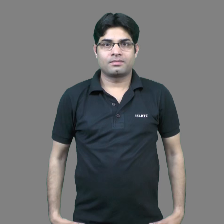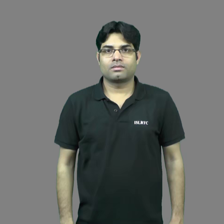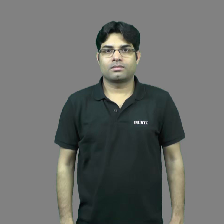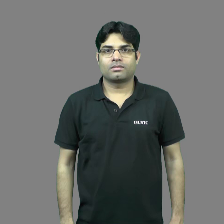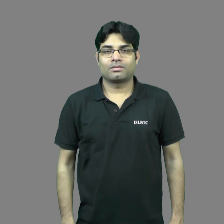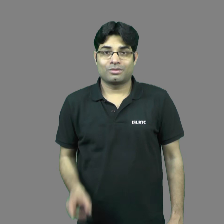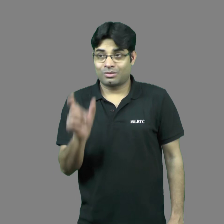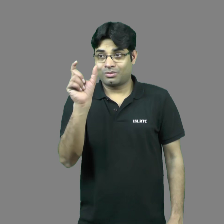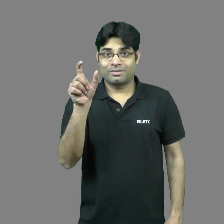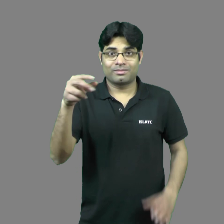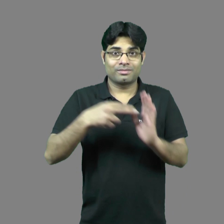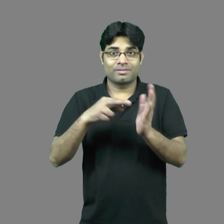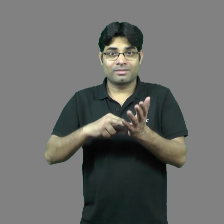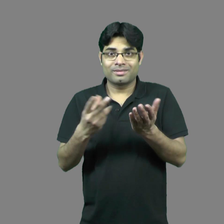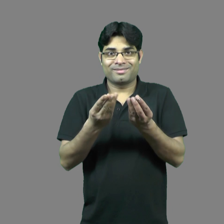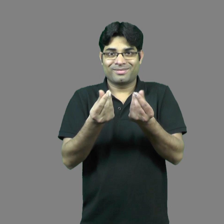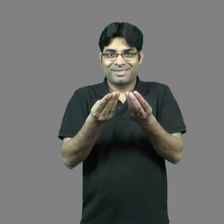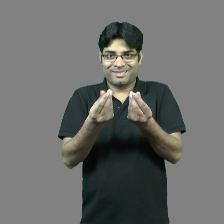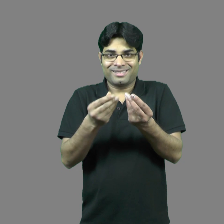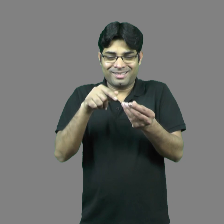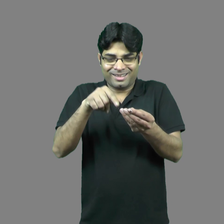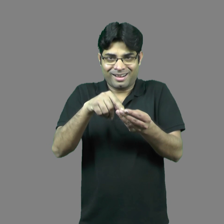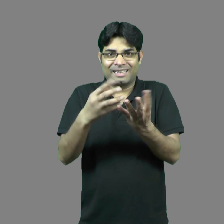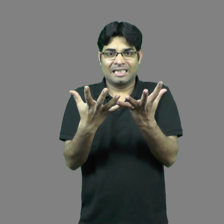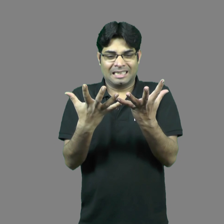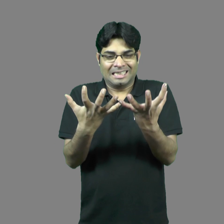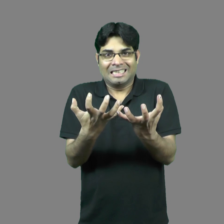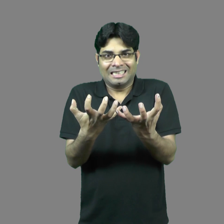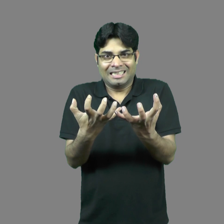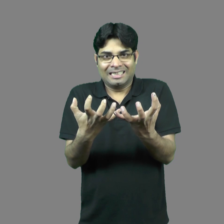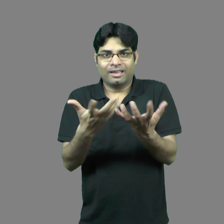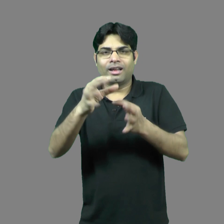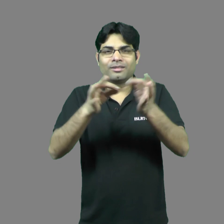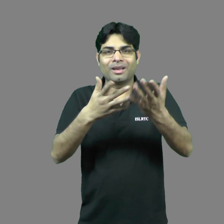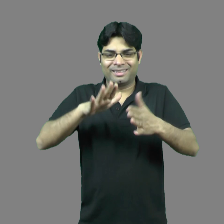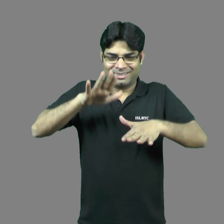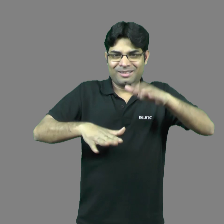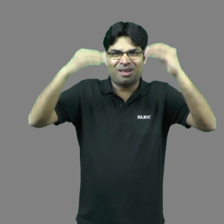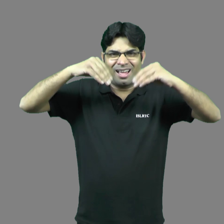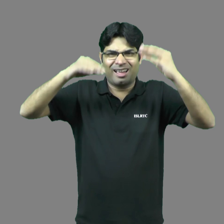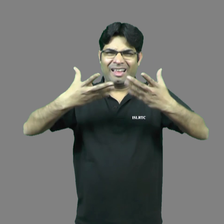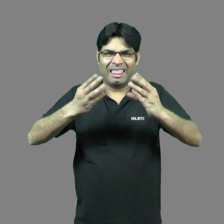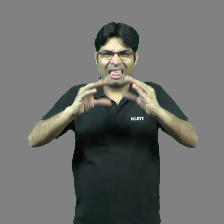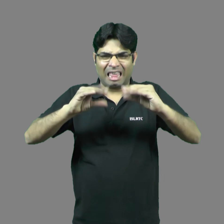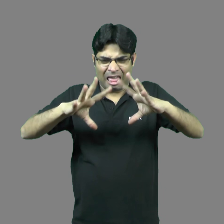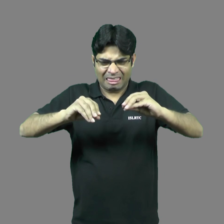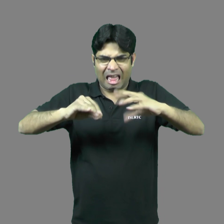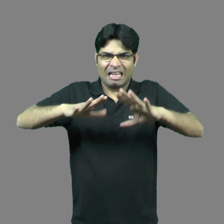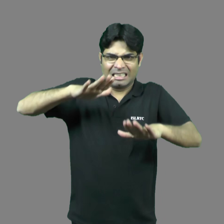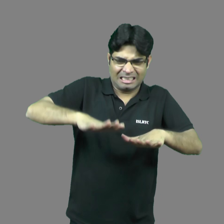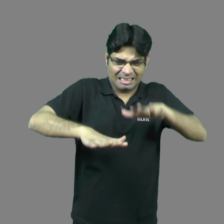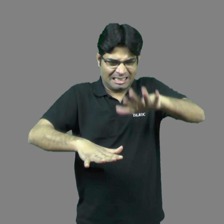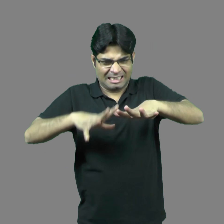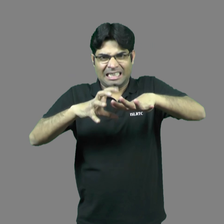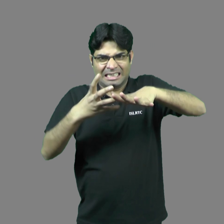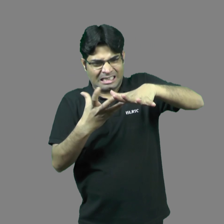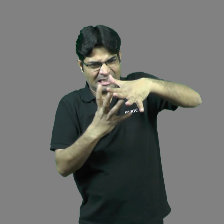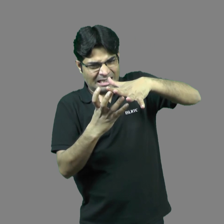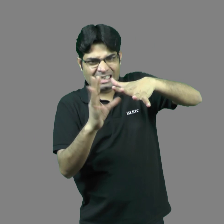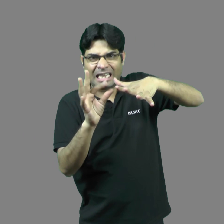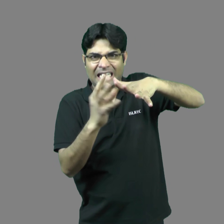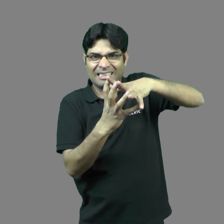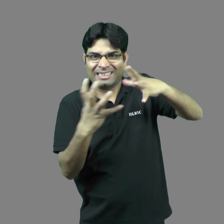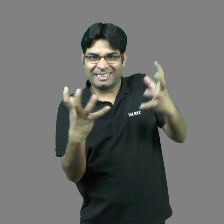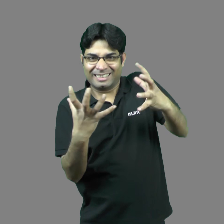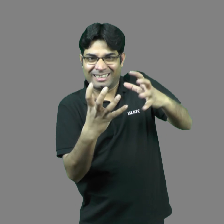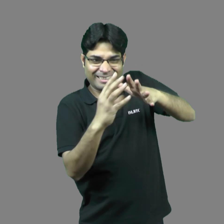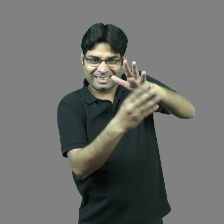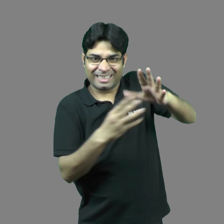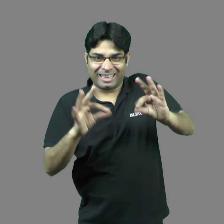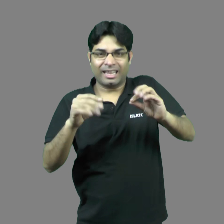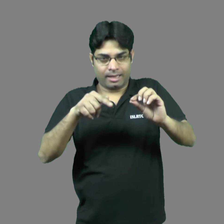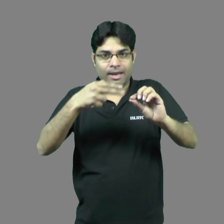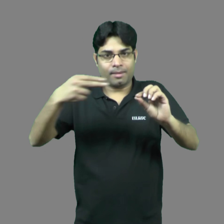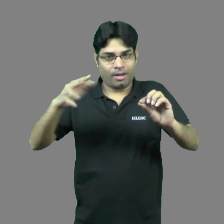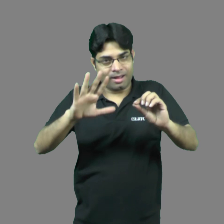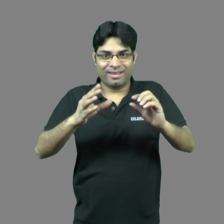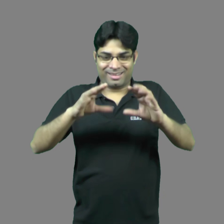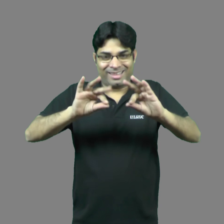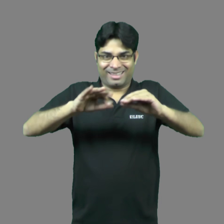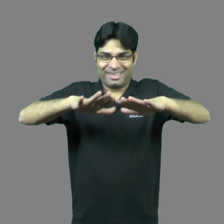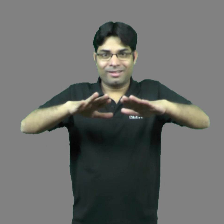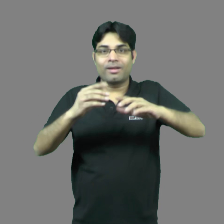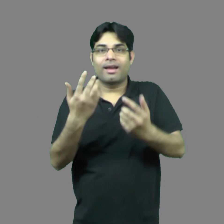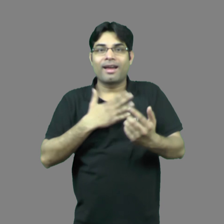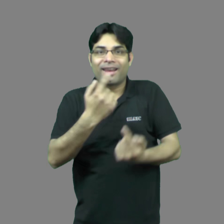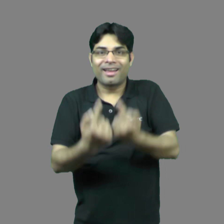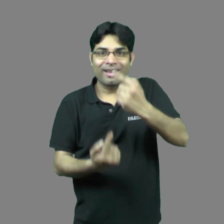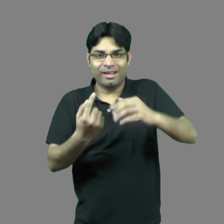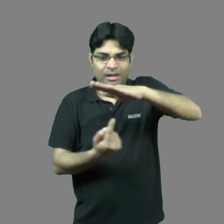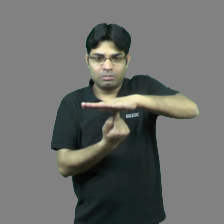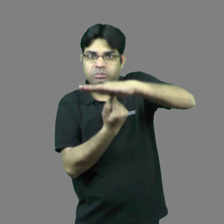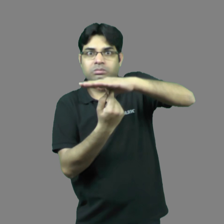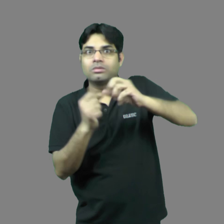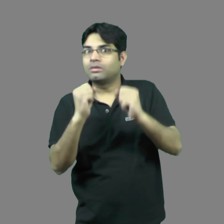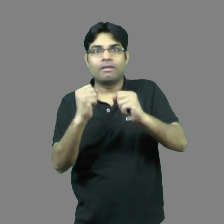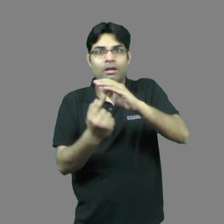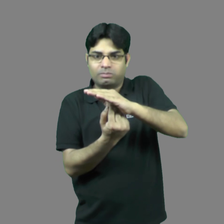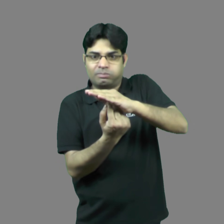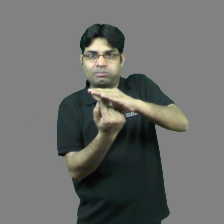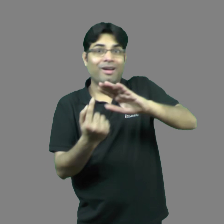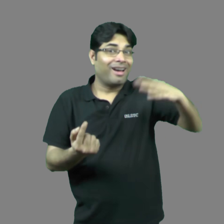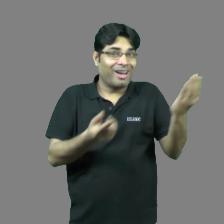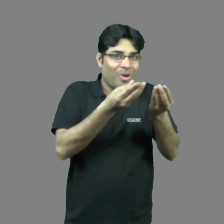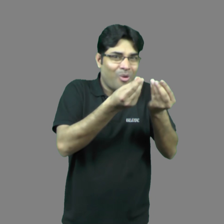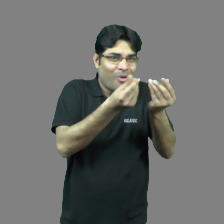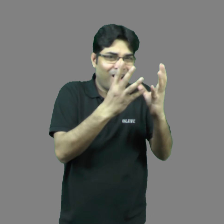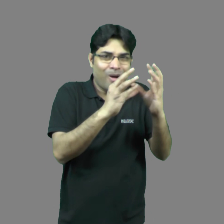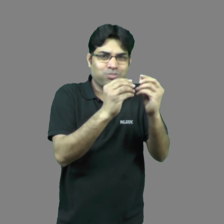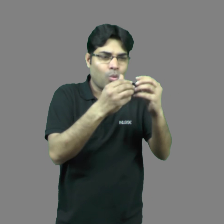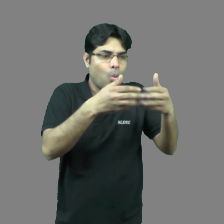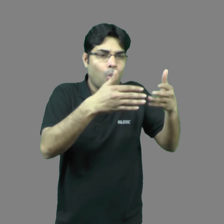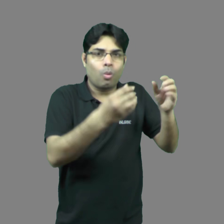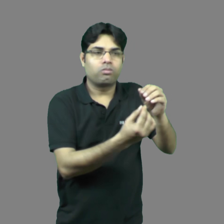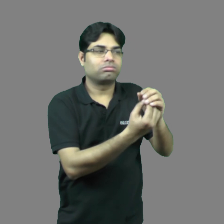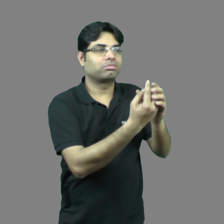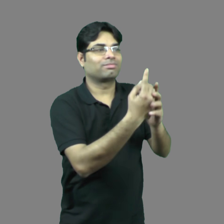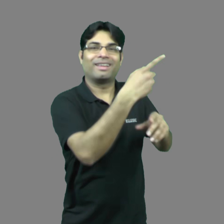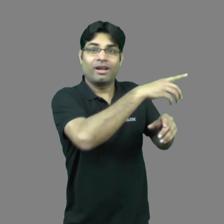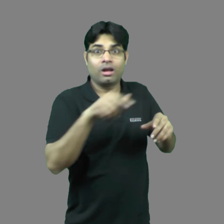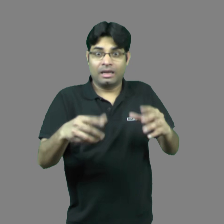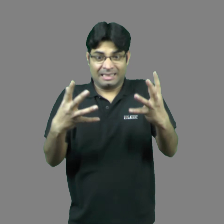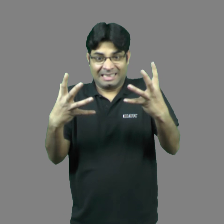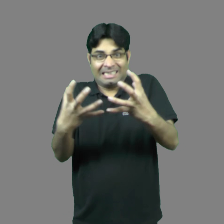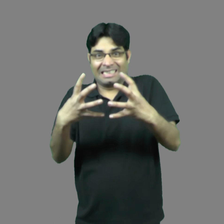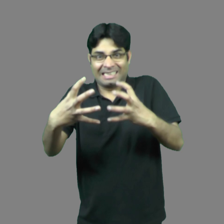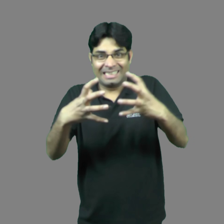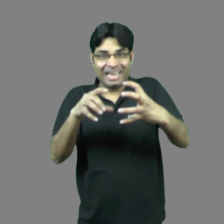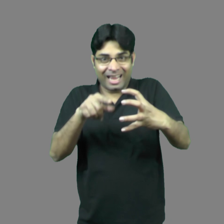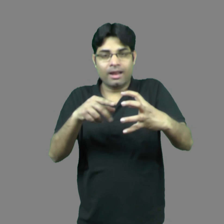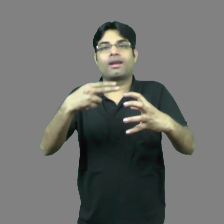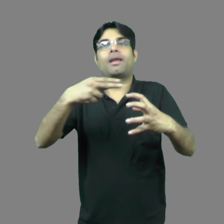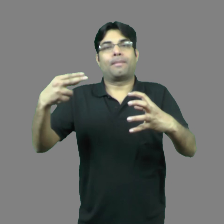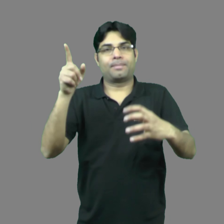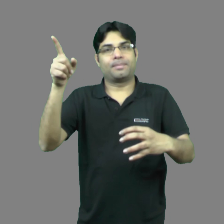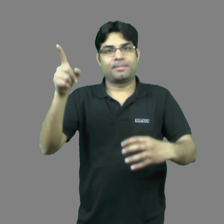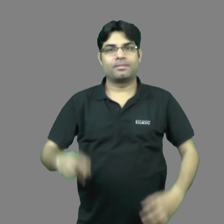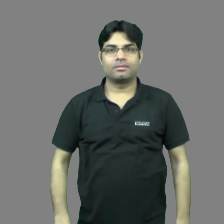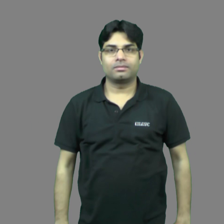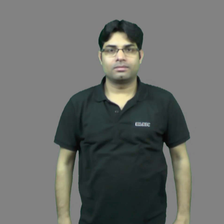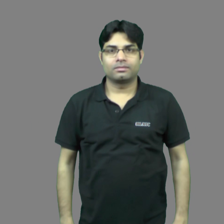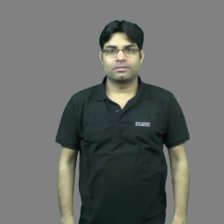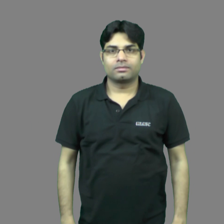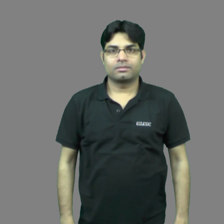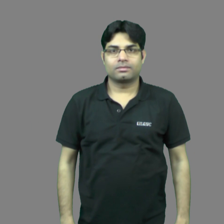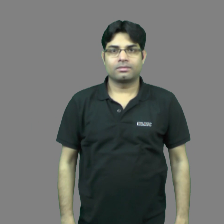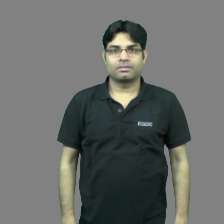Hard Soil